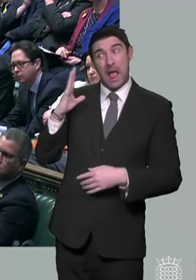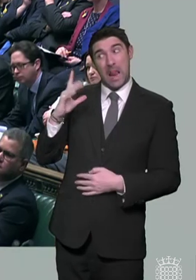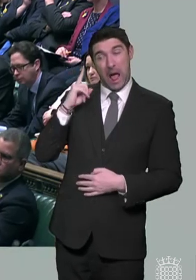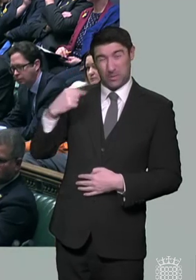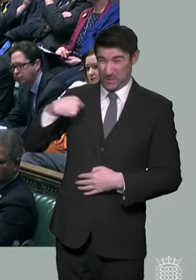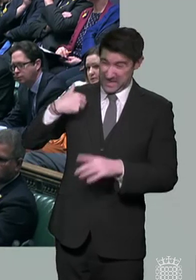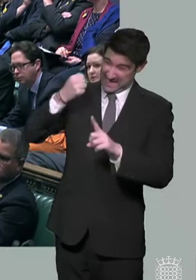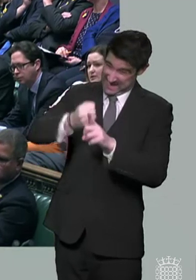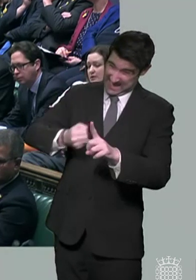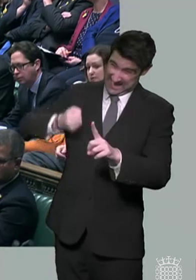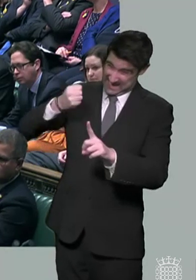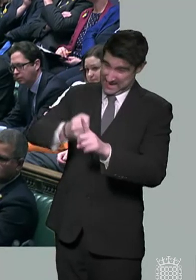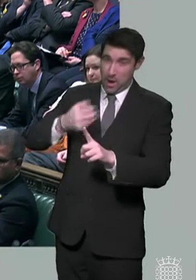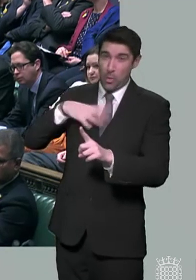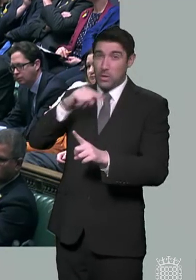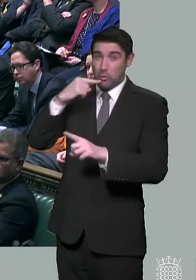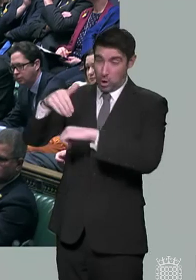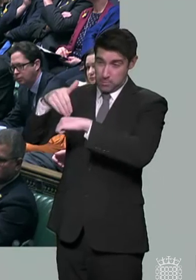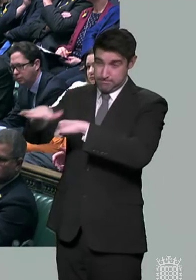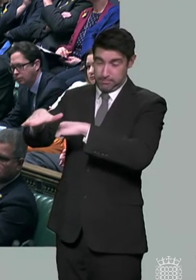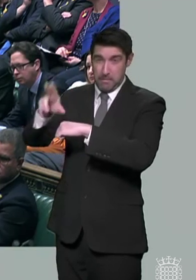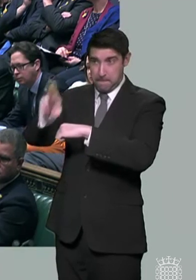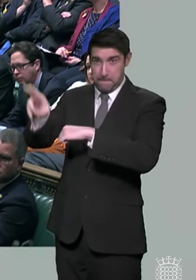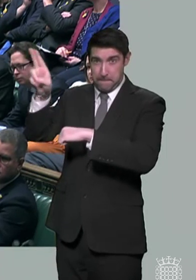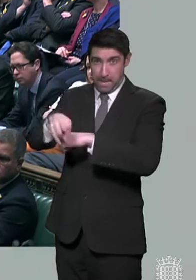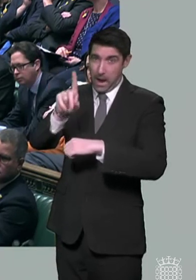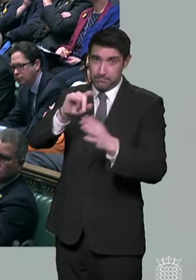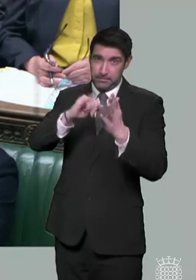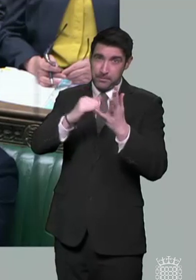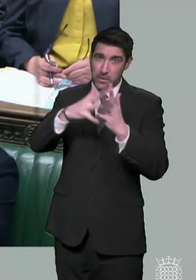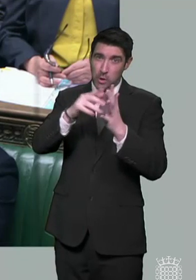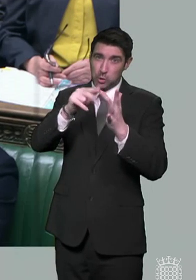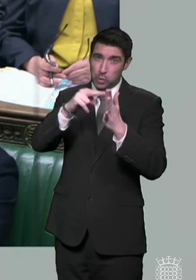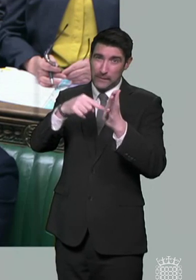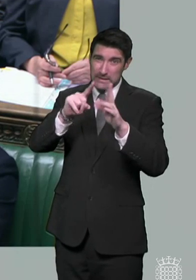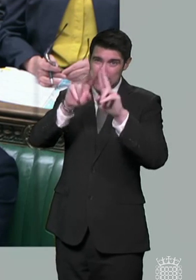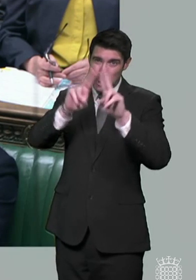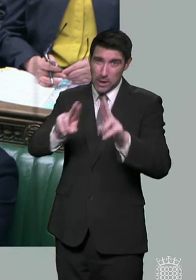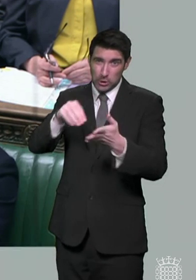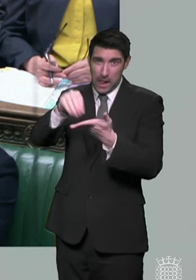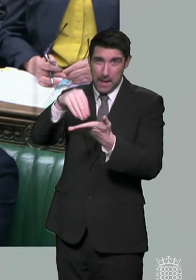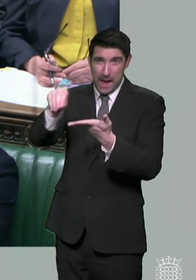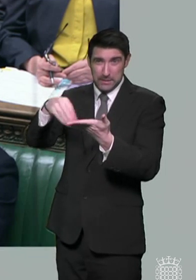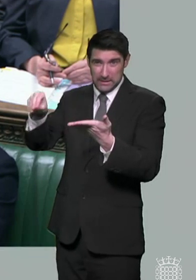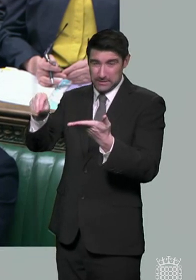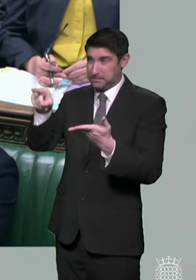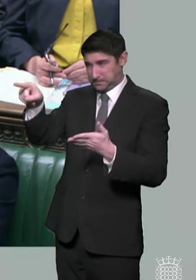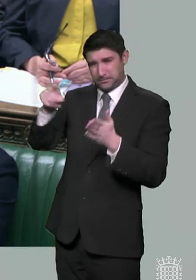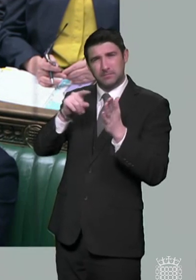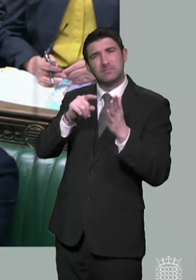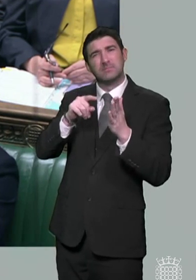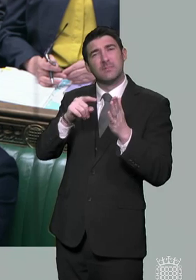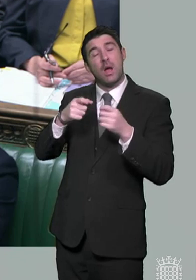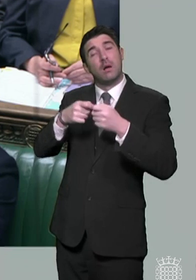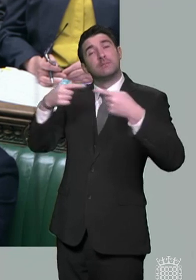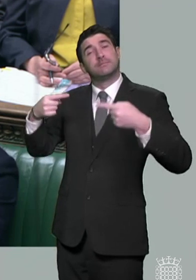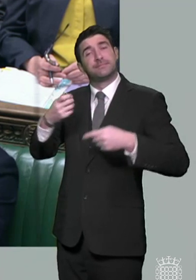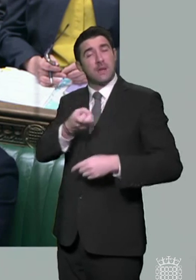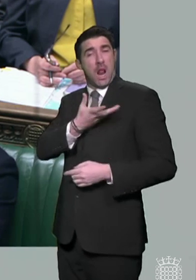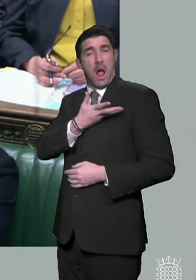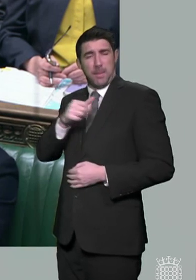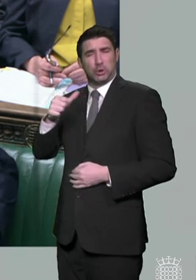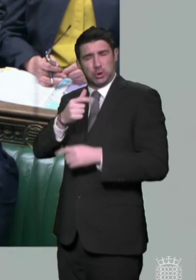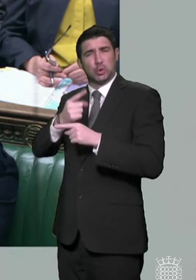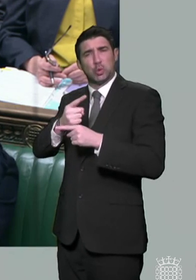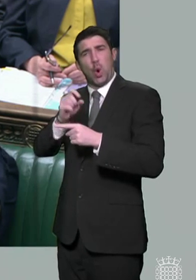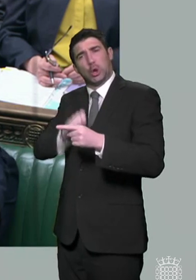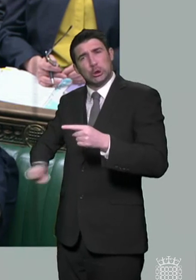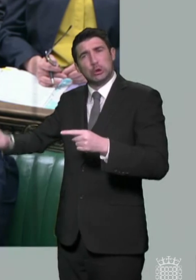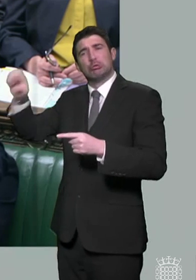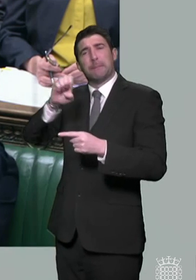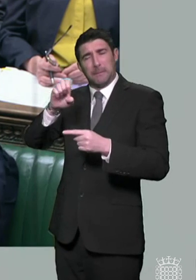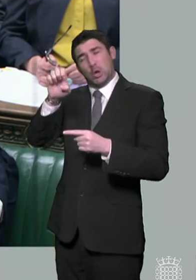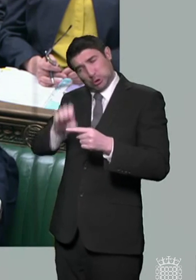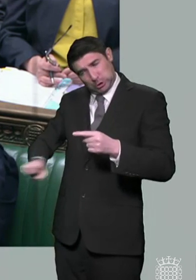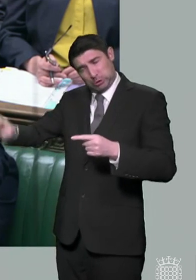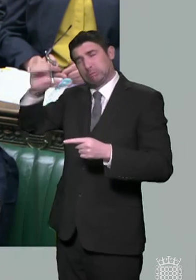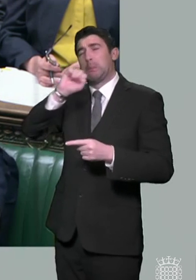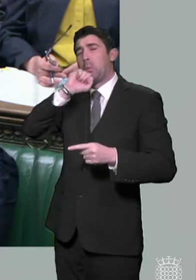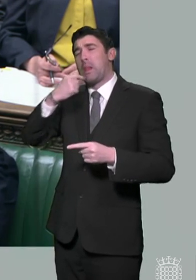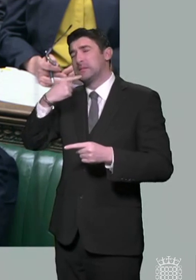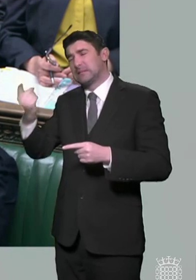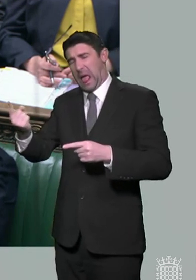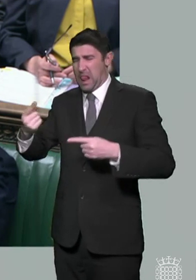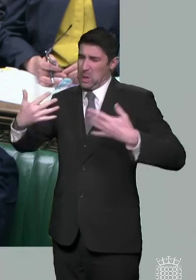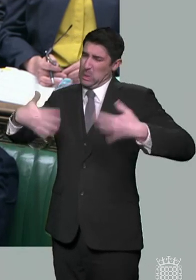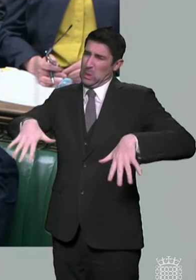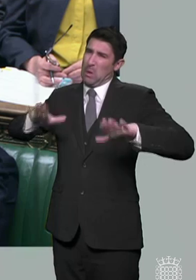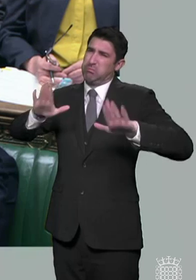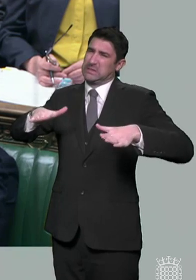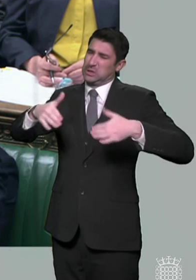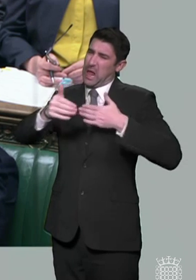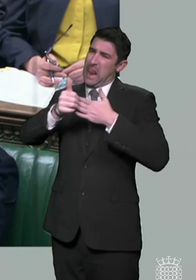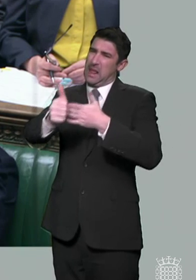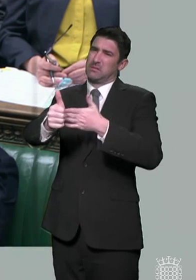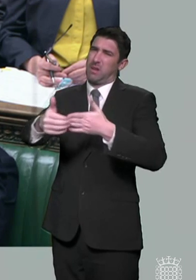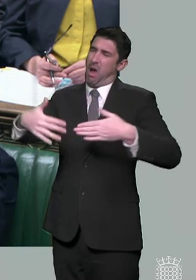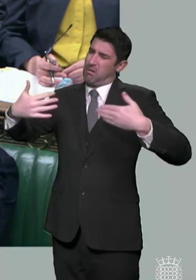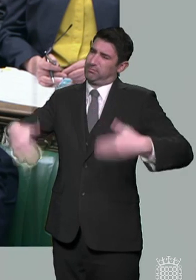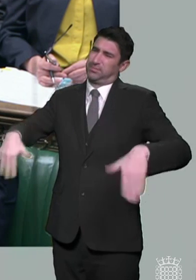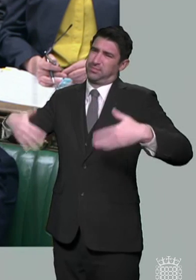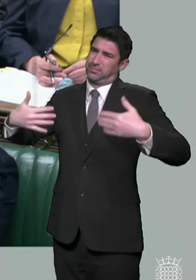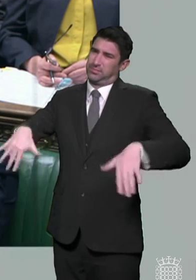If the right honourable and learned Gentleman talked to any of our European partners, he would understand the leading role the UK has already played and the impact that those sanctions are already having in Moscow.